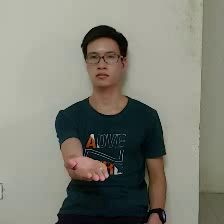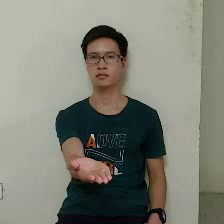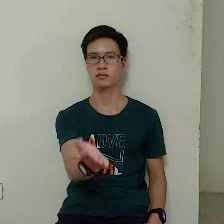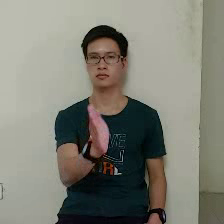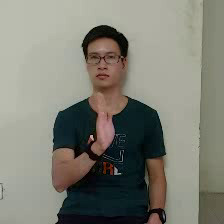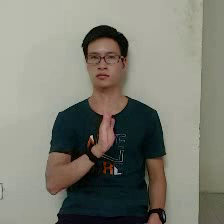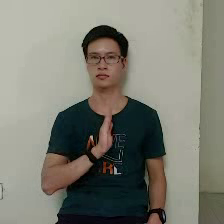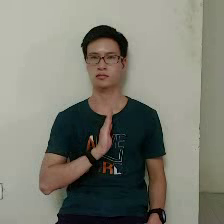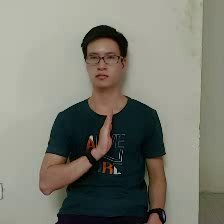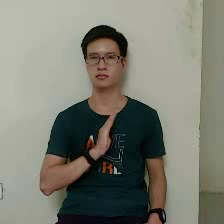Xin phép